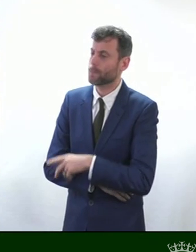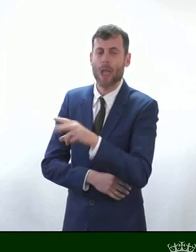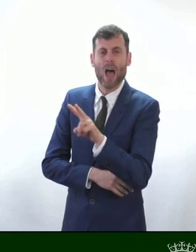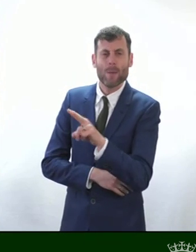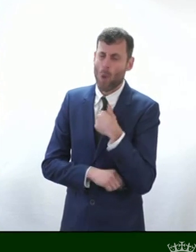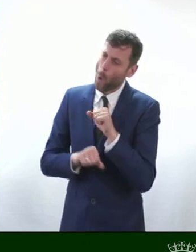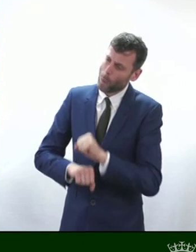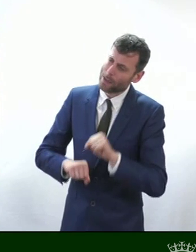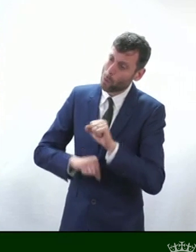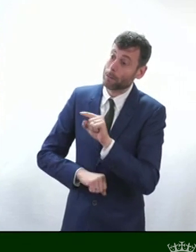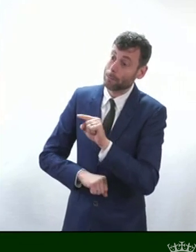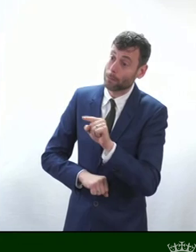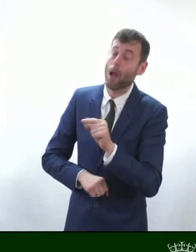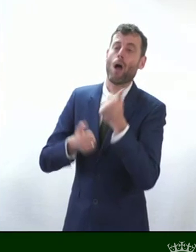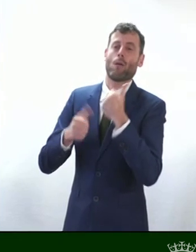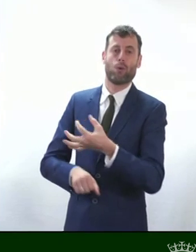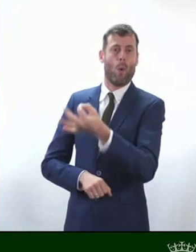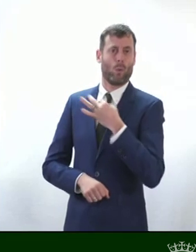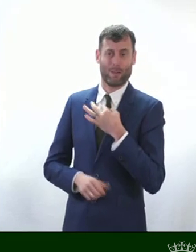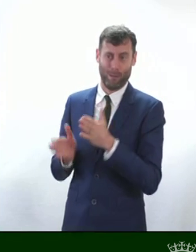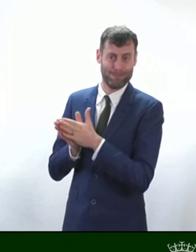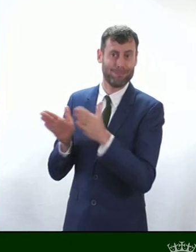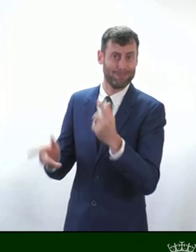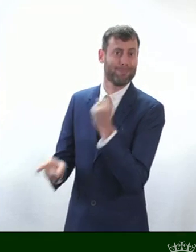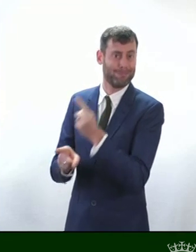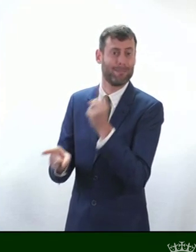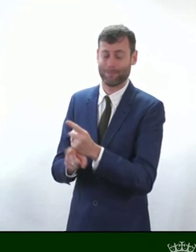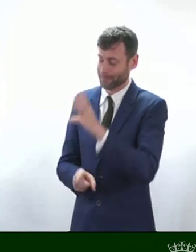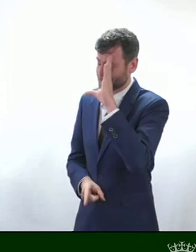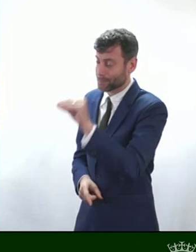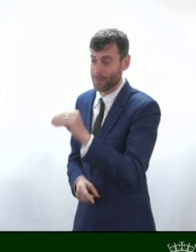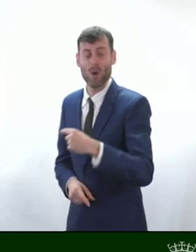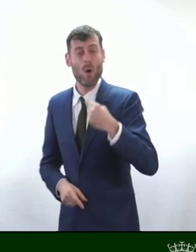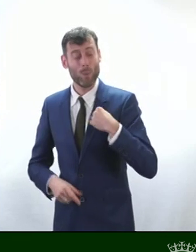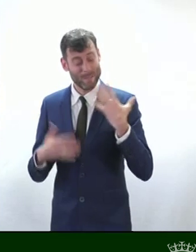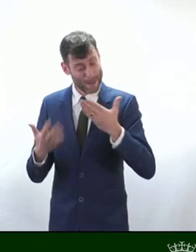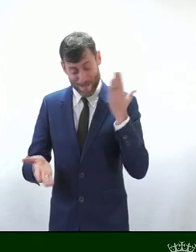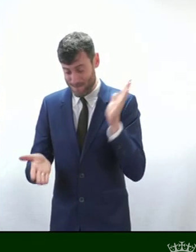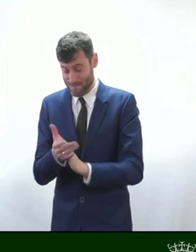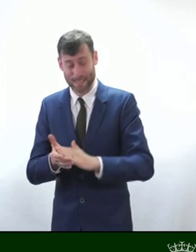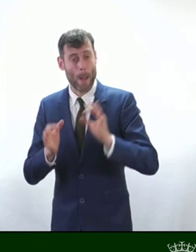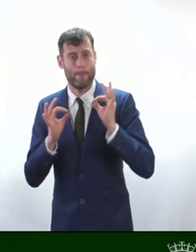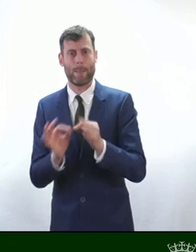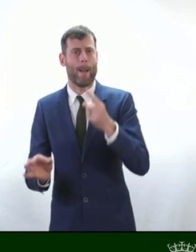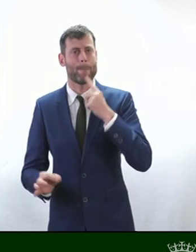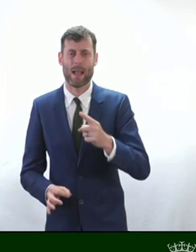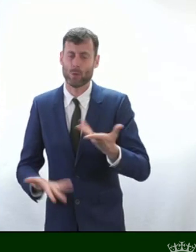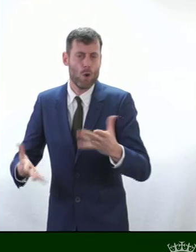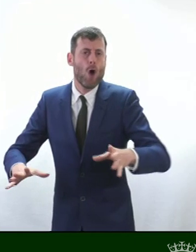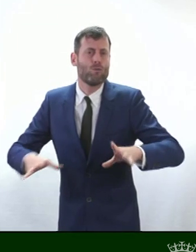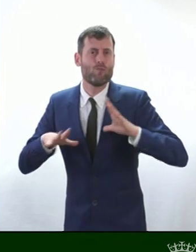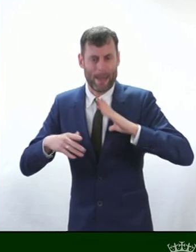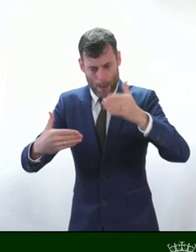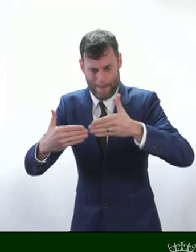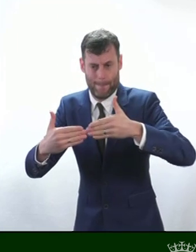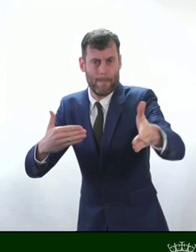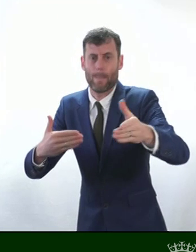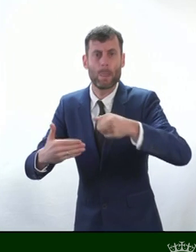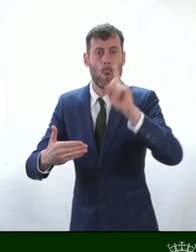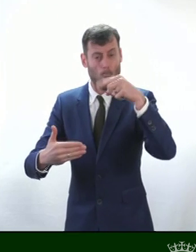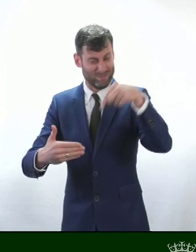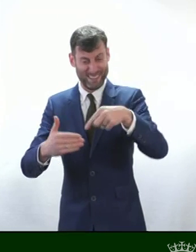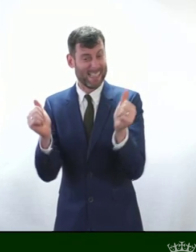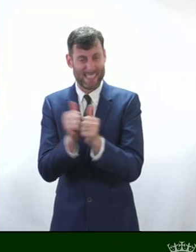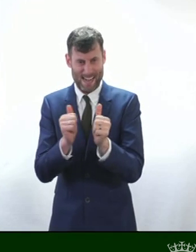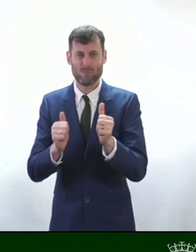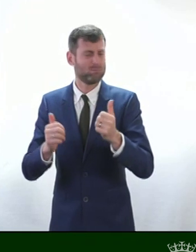and learned Gentleman that we have already invested £1 billion in getting this country ready for whatever the trading relationship is that we have on 1 January.